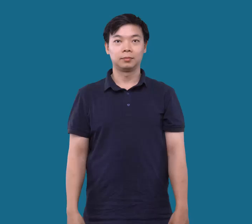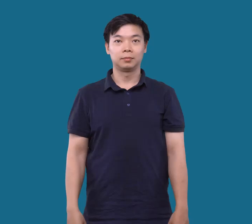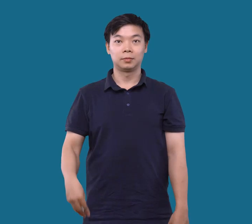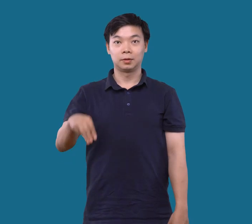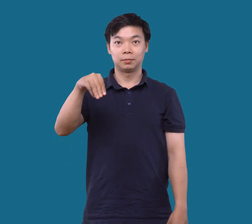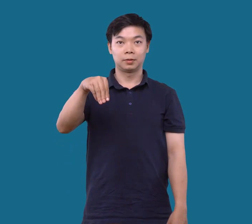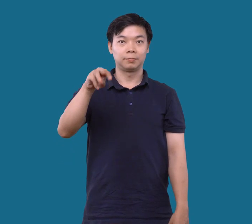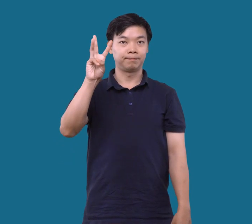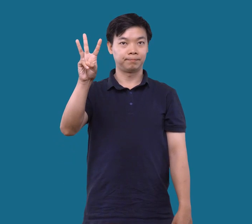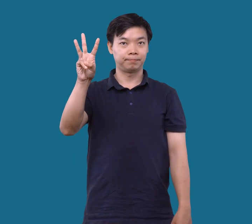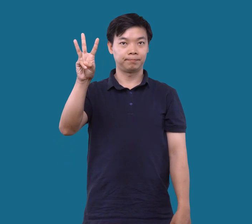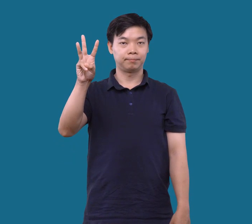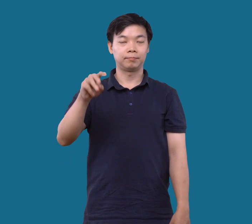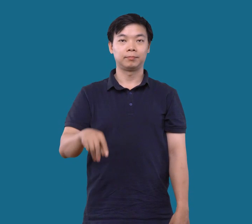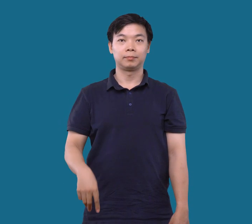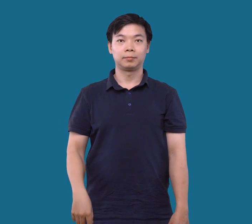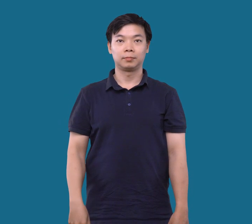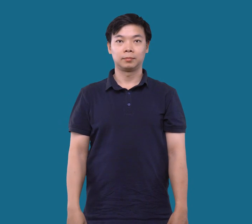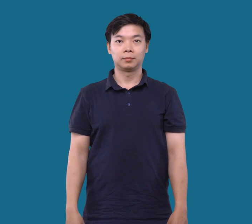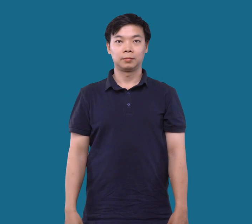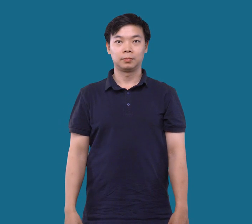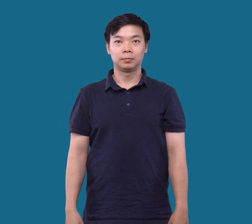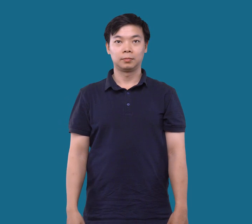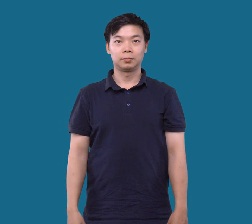mét khối (m3)